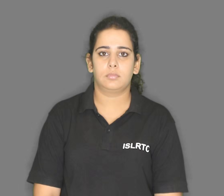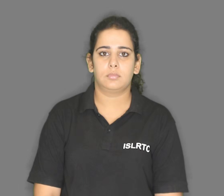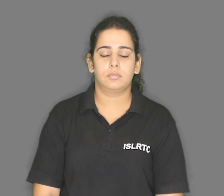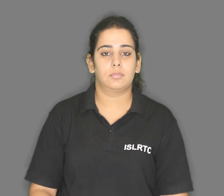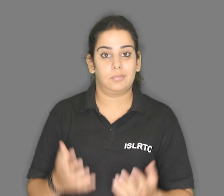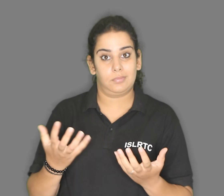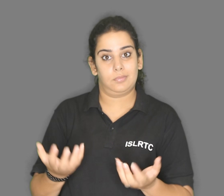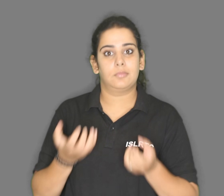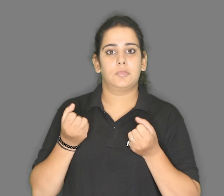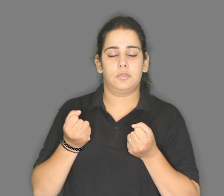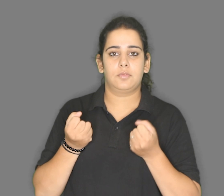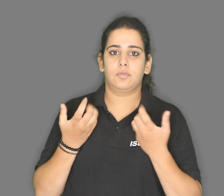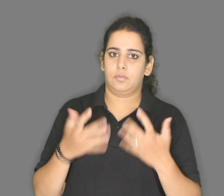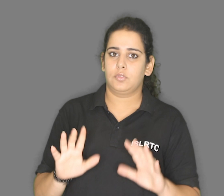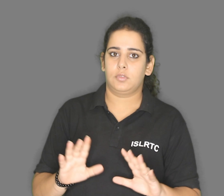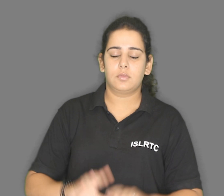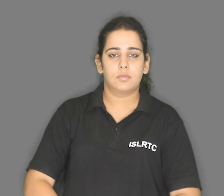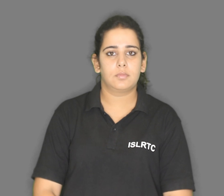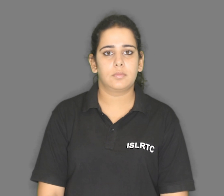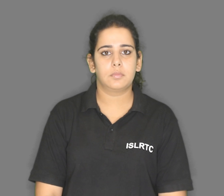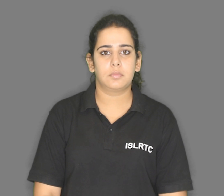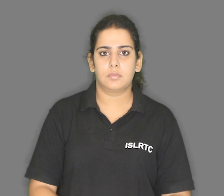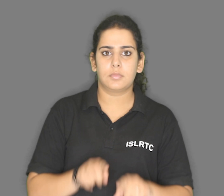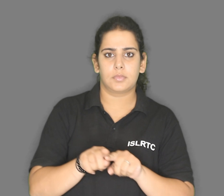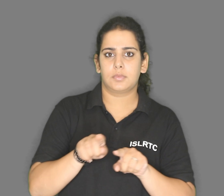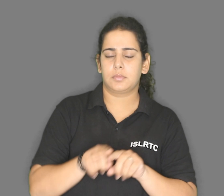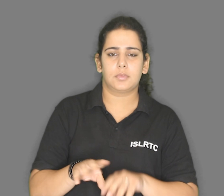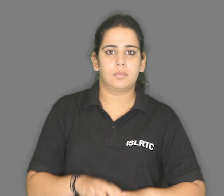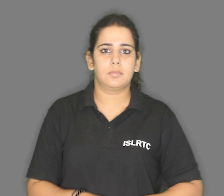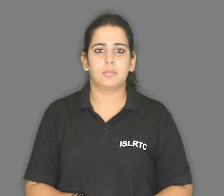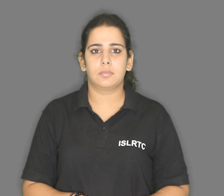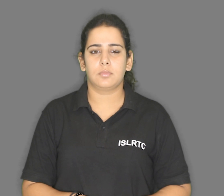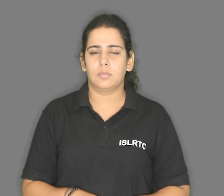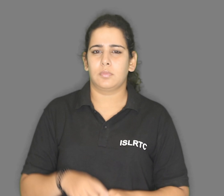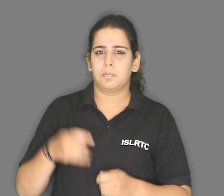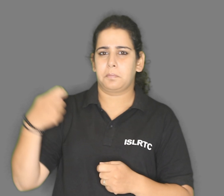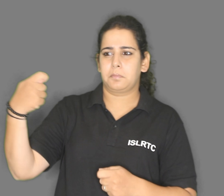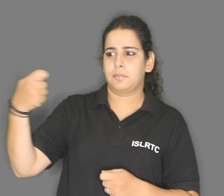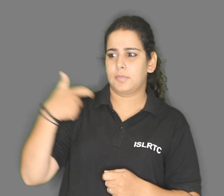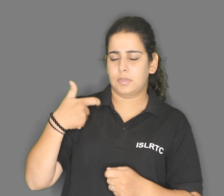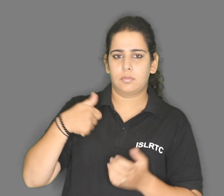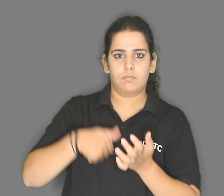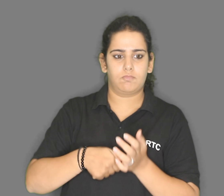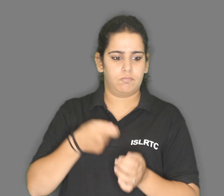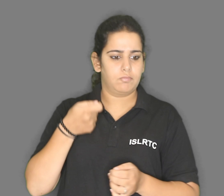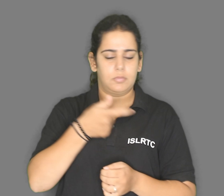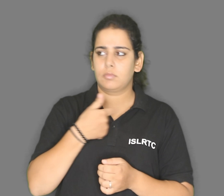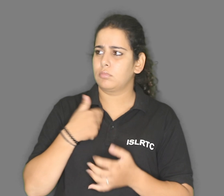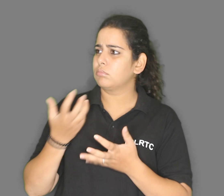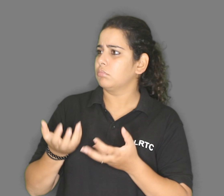Recipient A person or thing that receives;